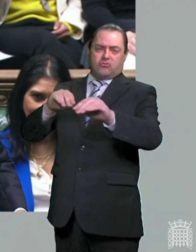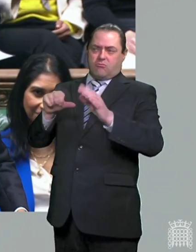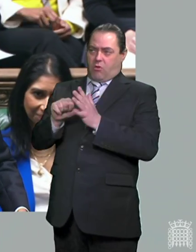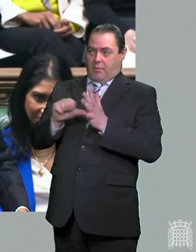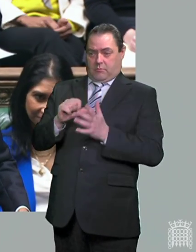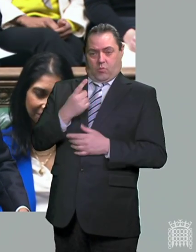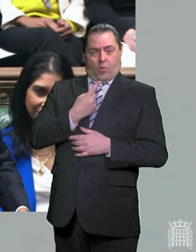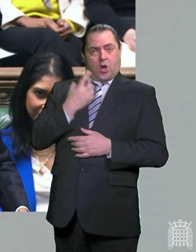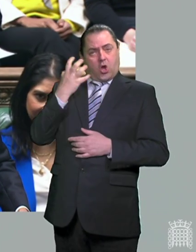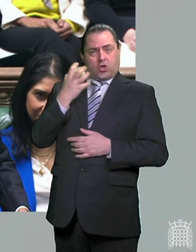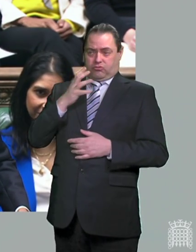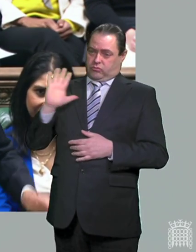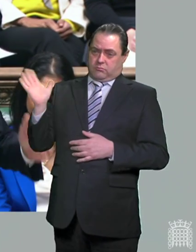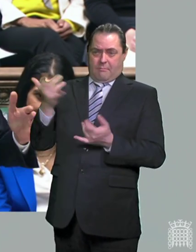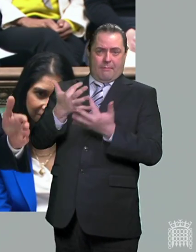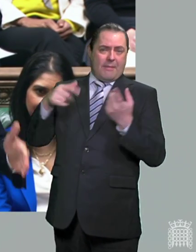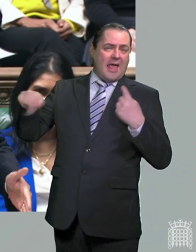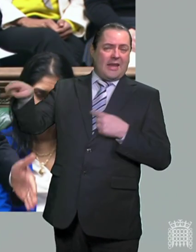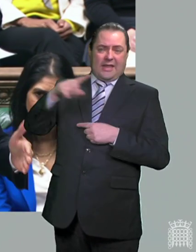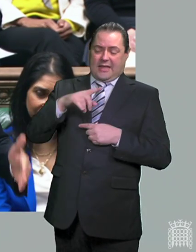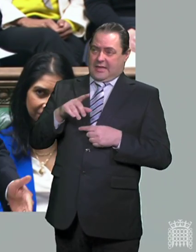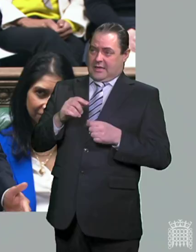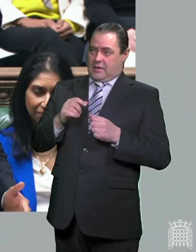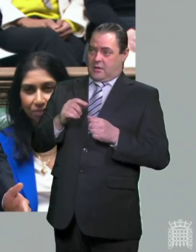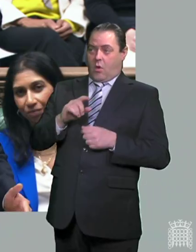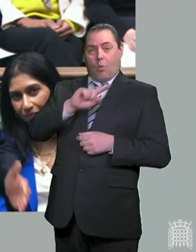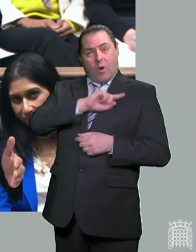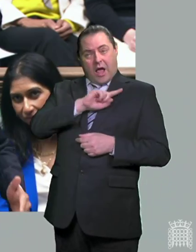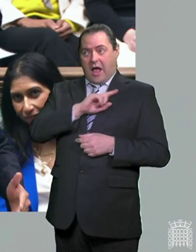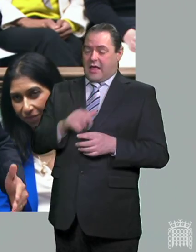We are not alone in facing these challenges.